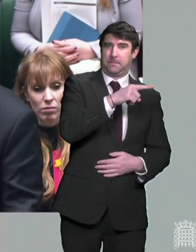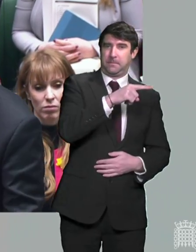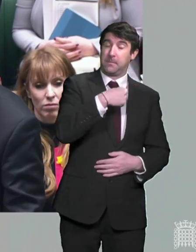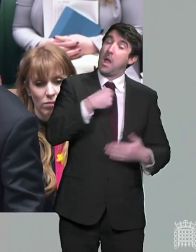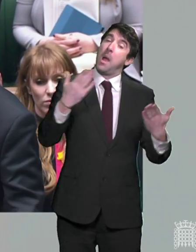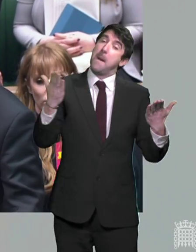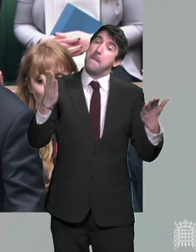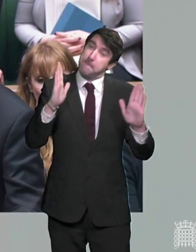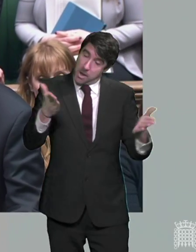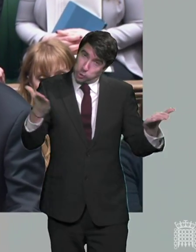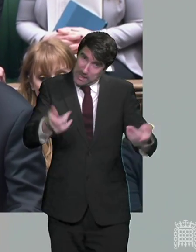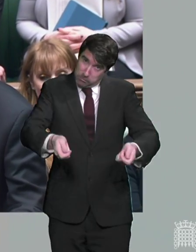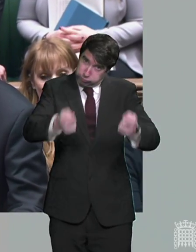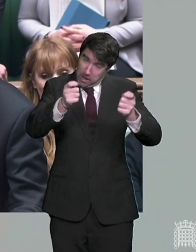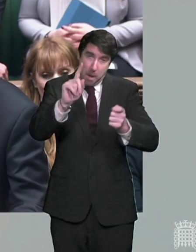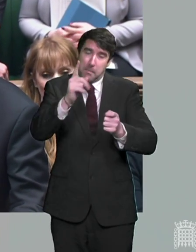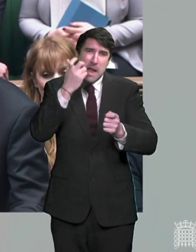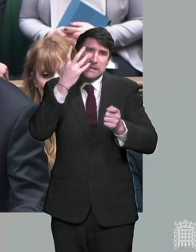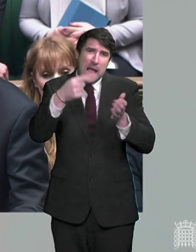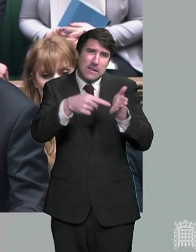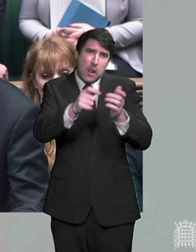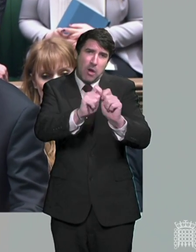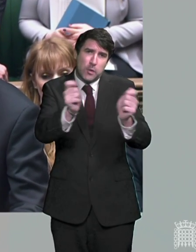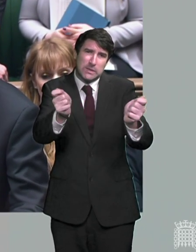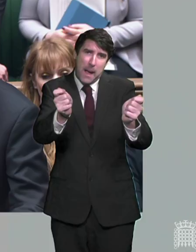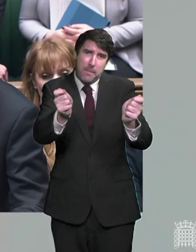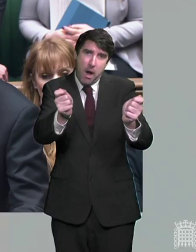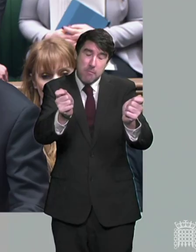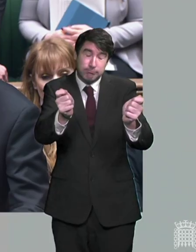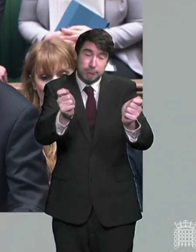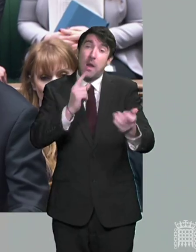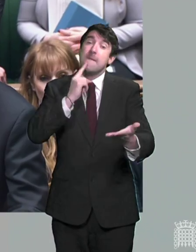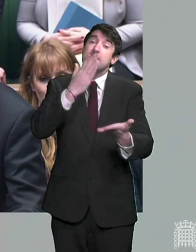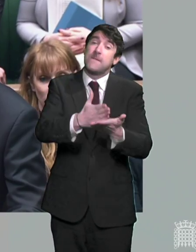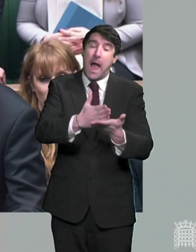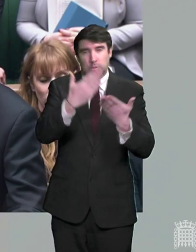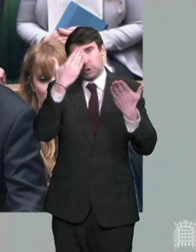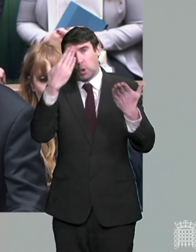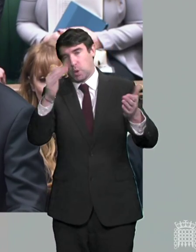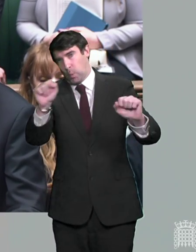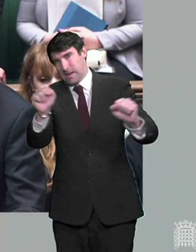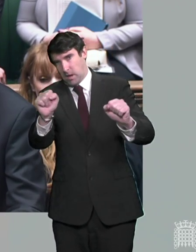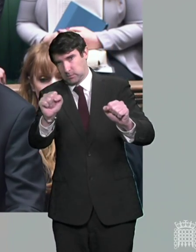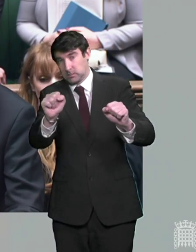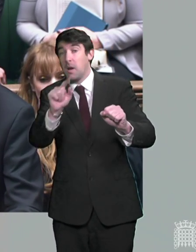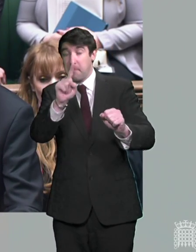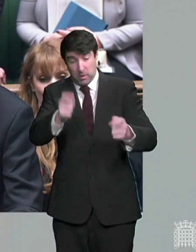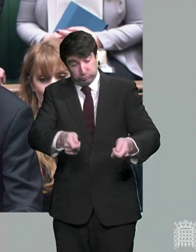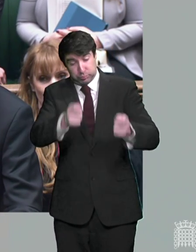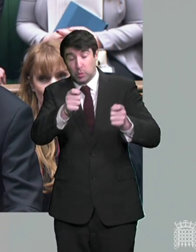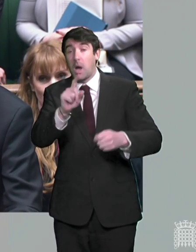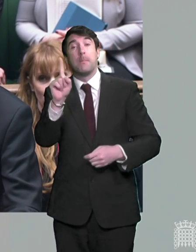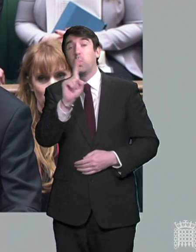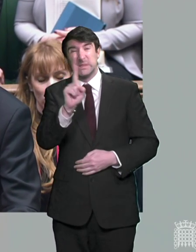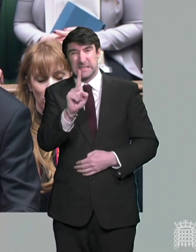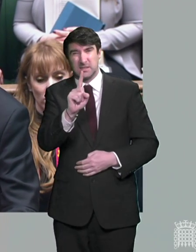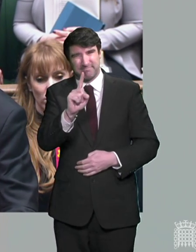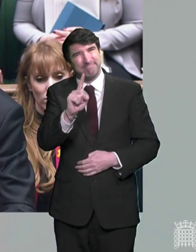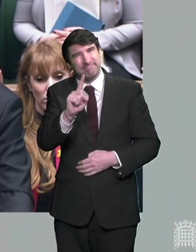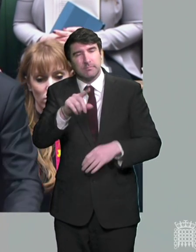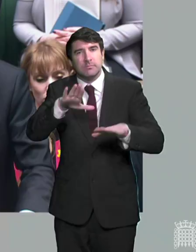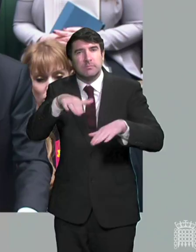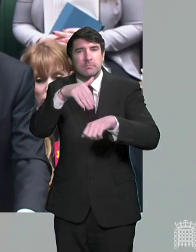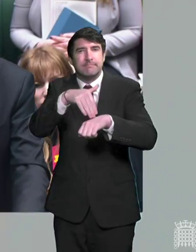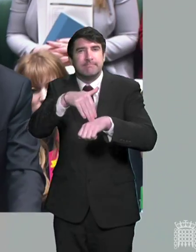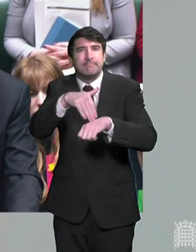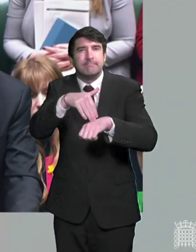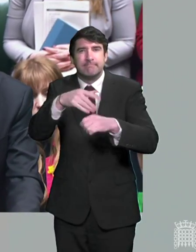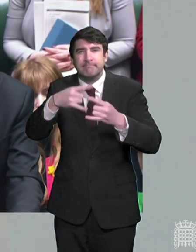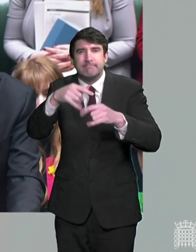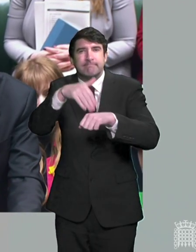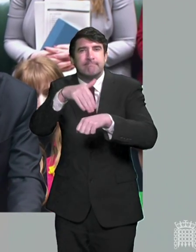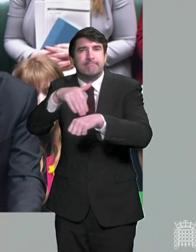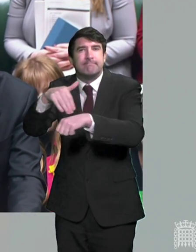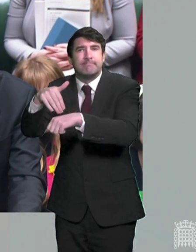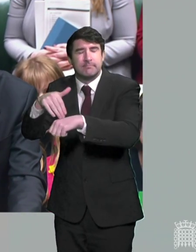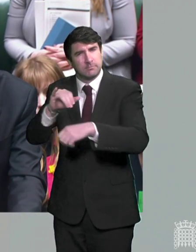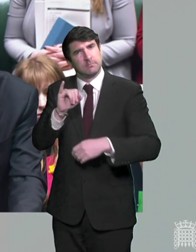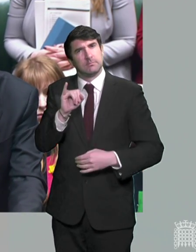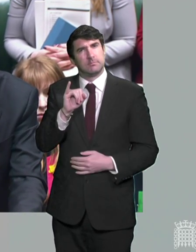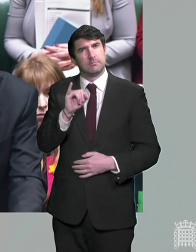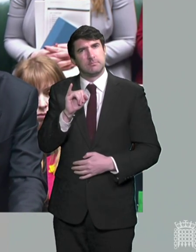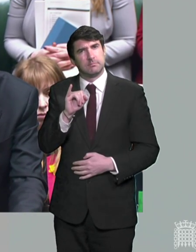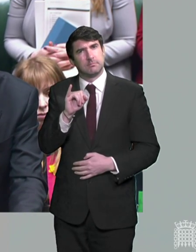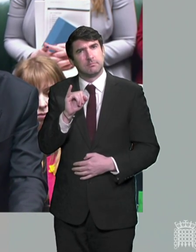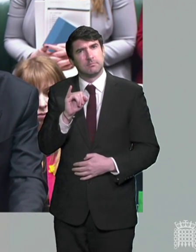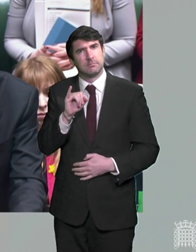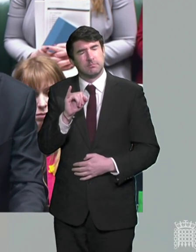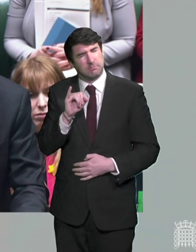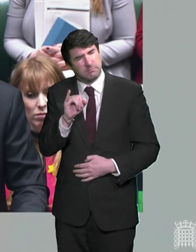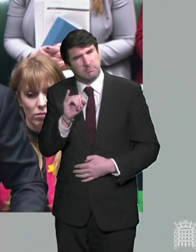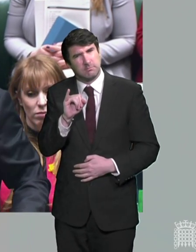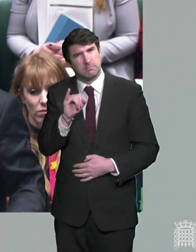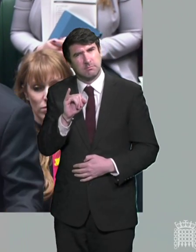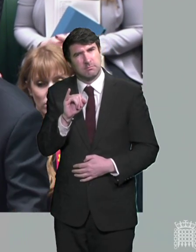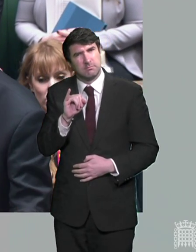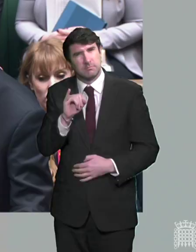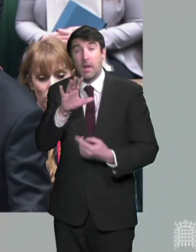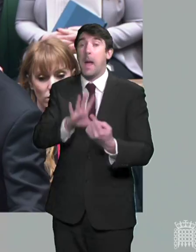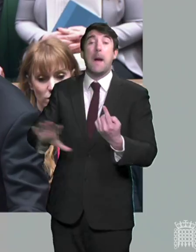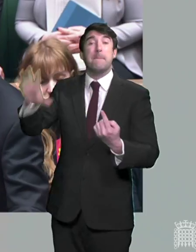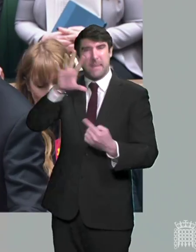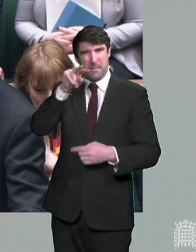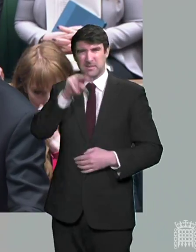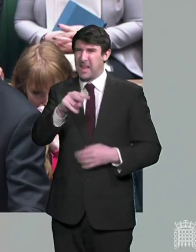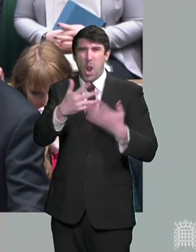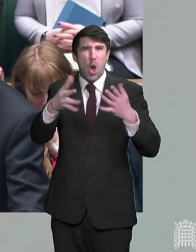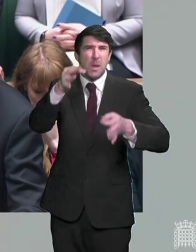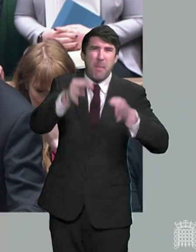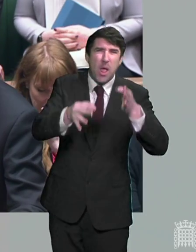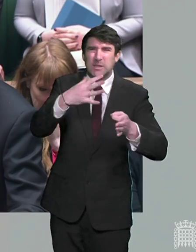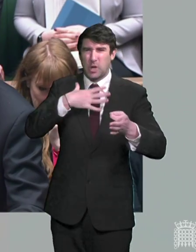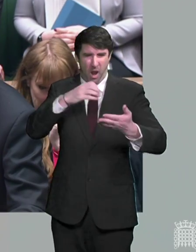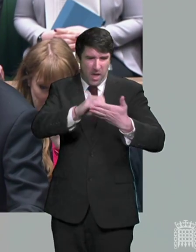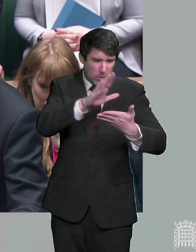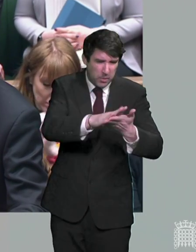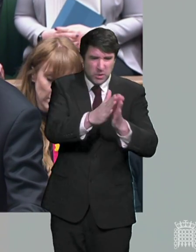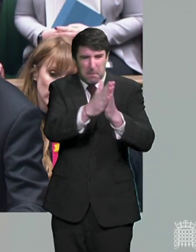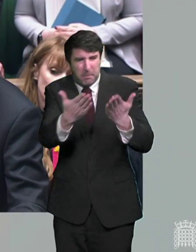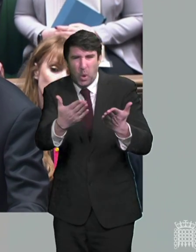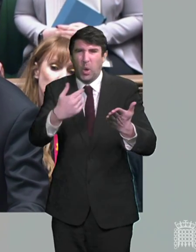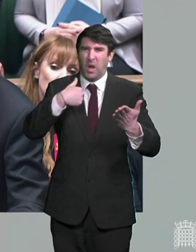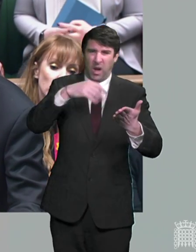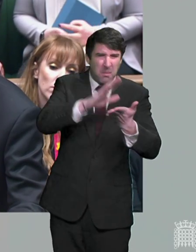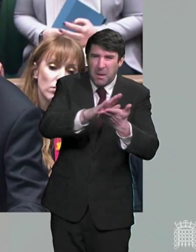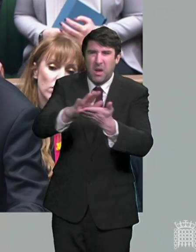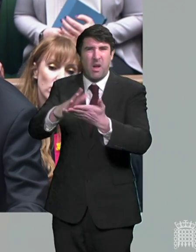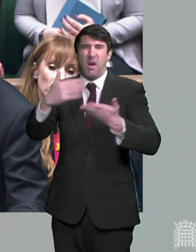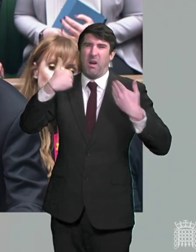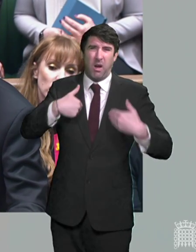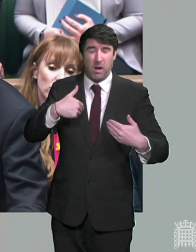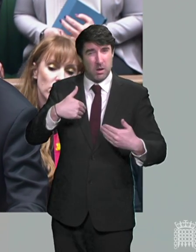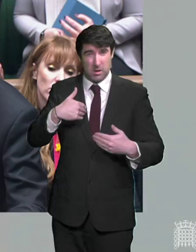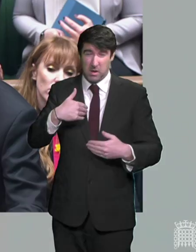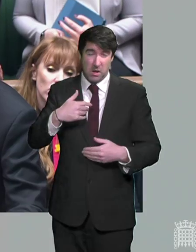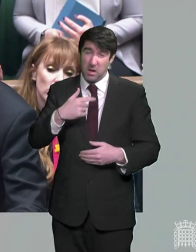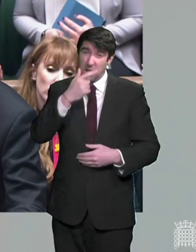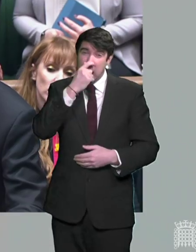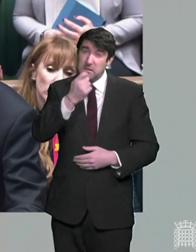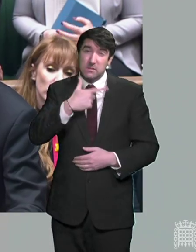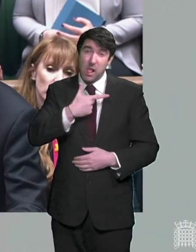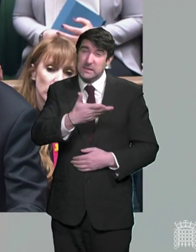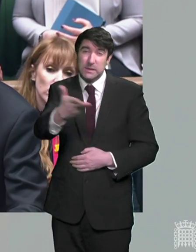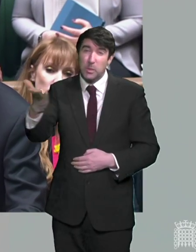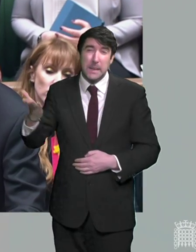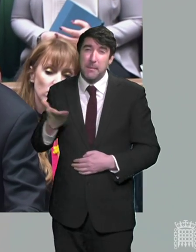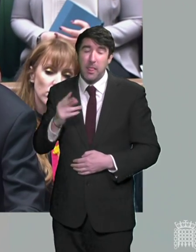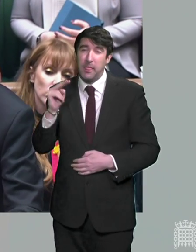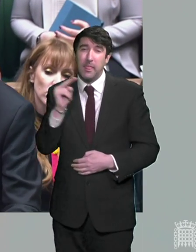We do not know the truth of what happened yet—there are too many messages and too many unknowns—but families across the country will look at this, and the sight of politicians writing books portraying themselves as heroes or selectively leaking messages will be an insulting and ghoulish spectacle for them.